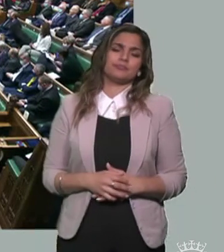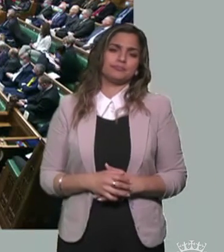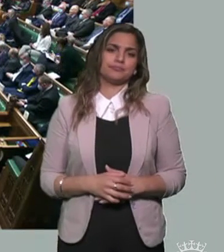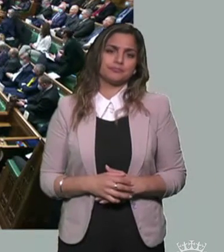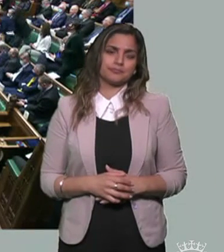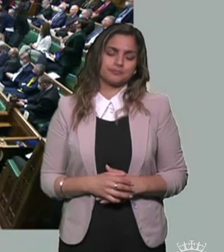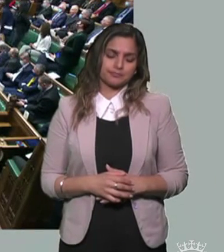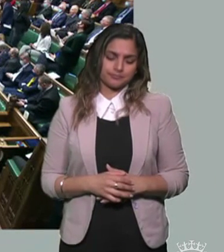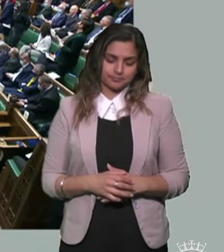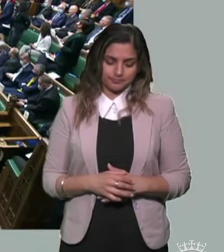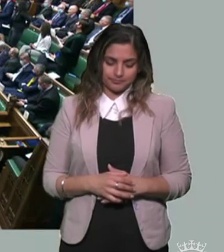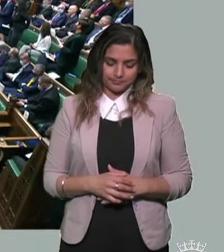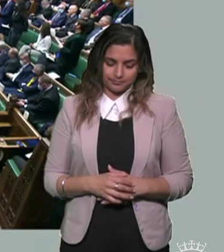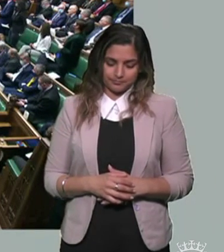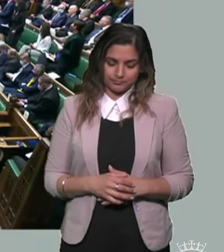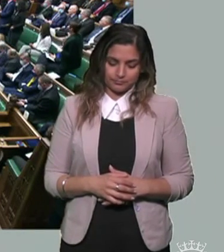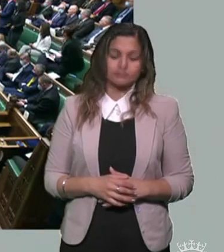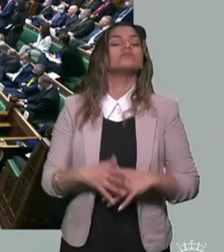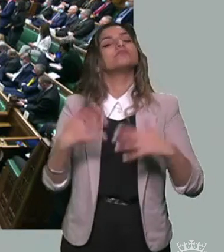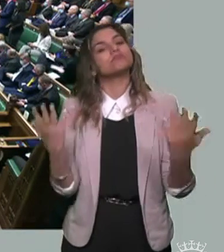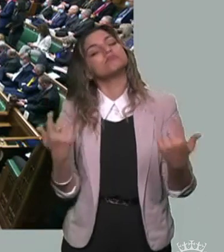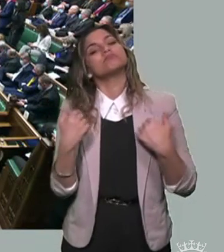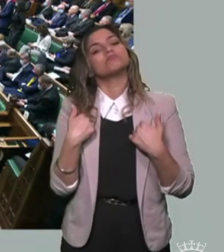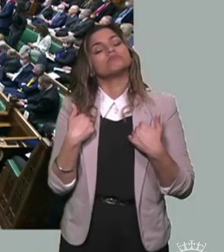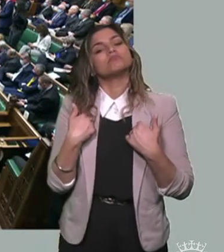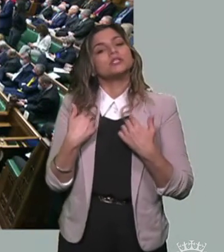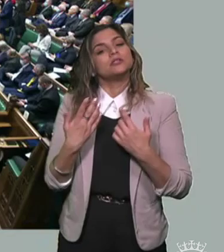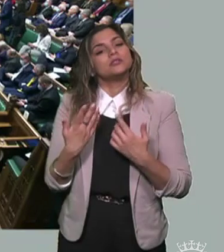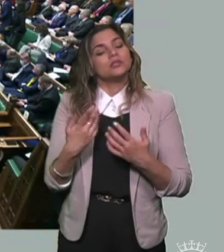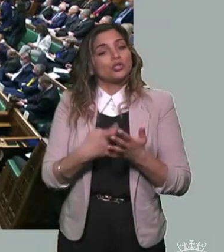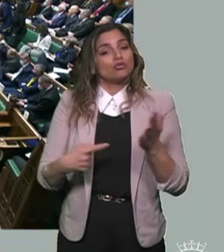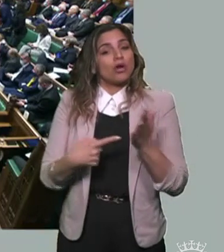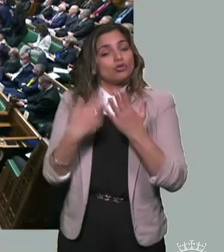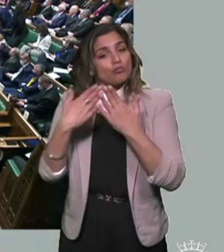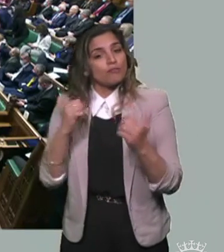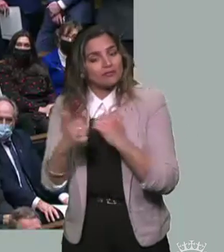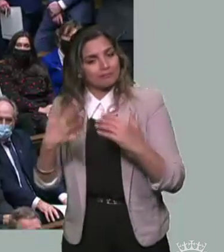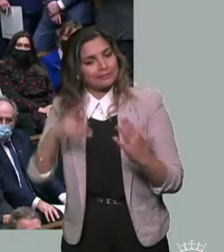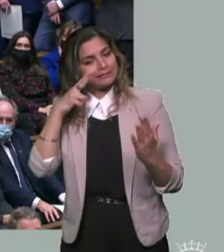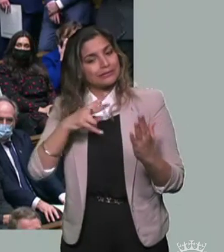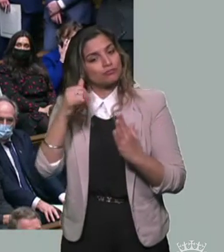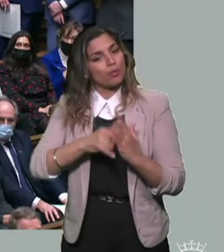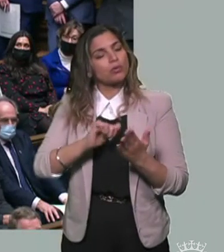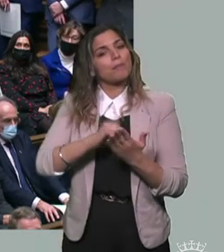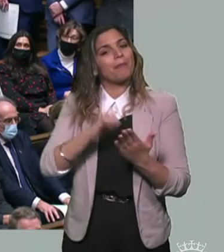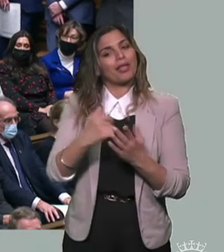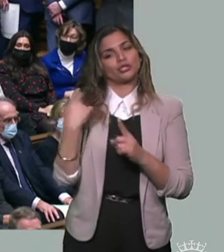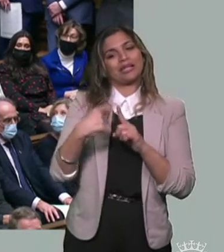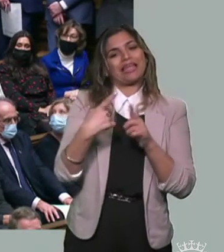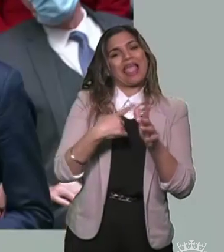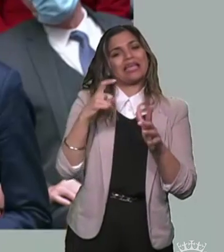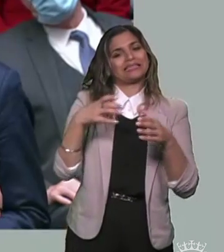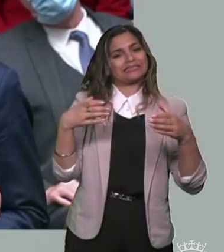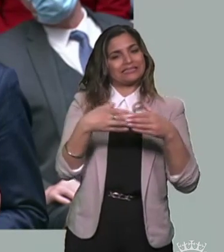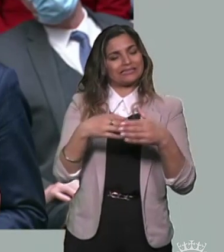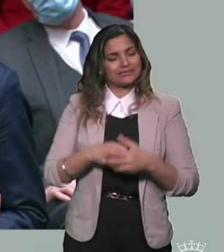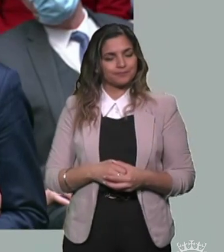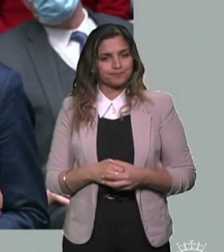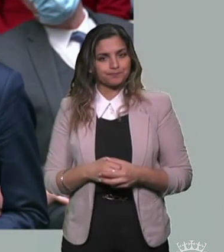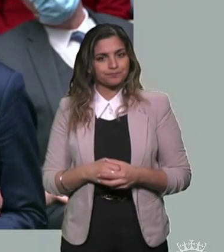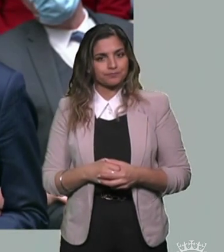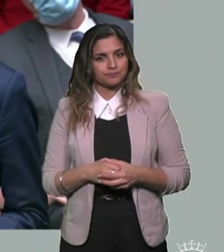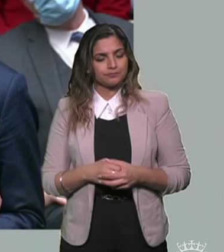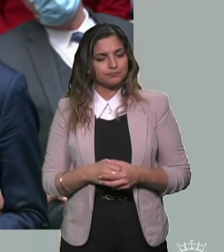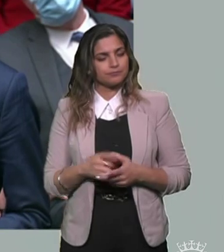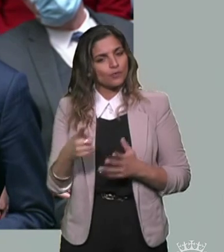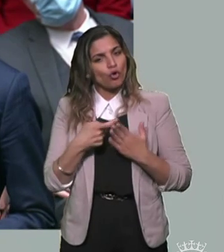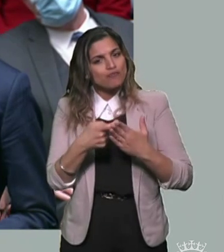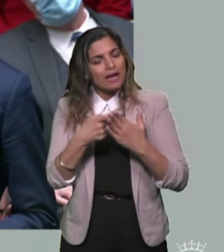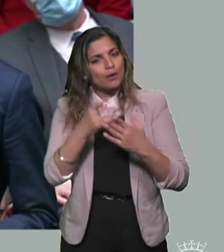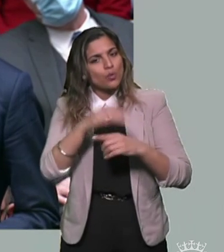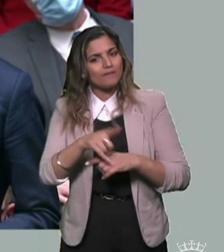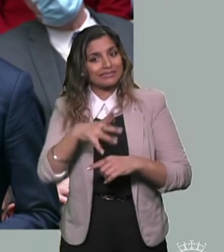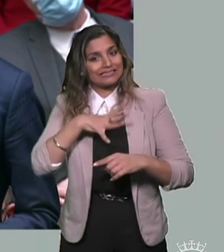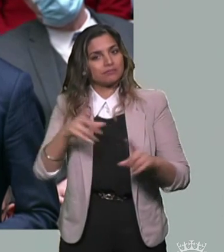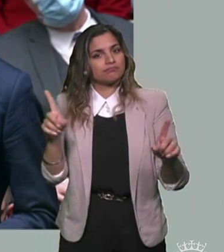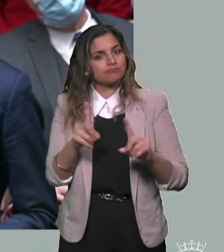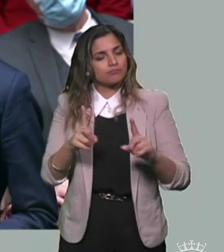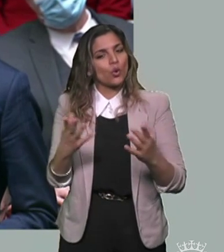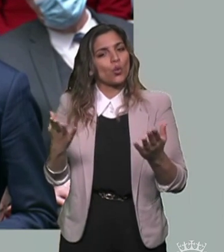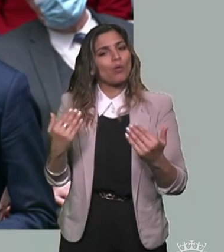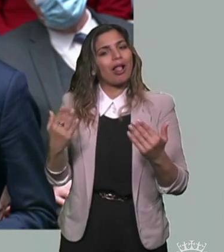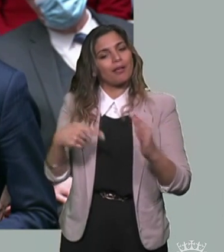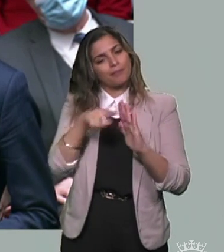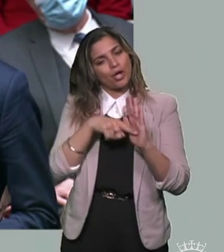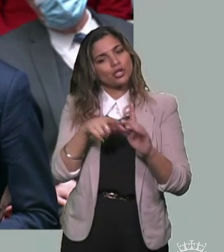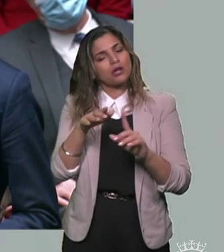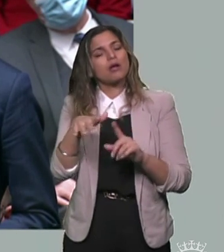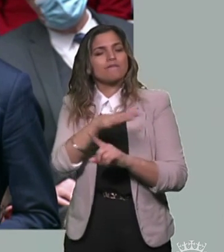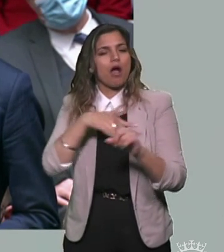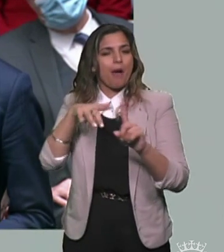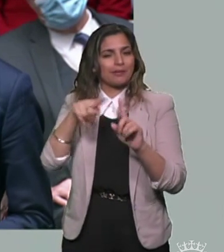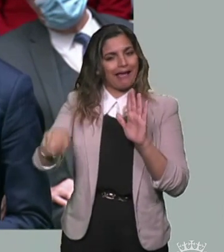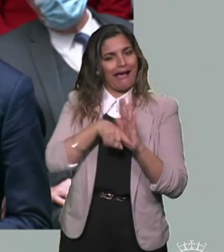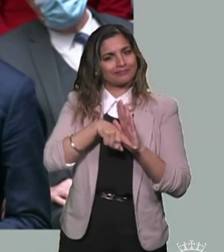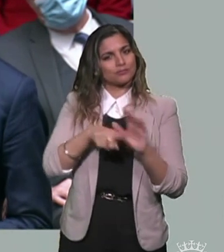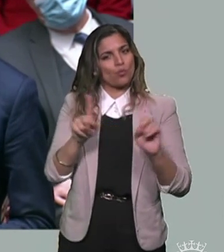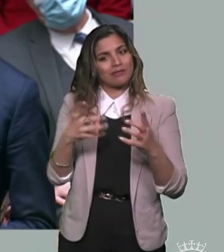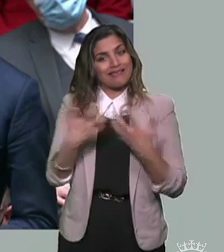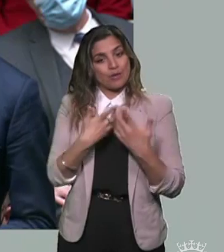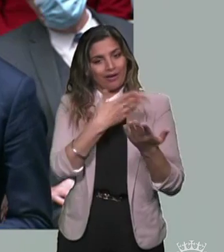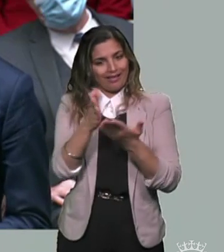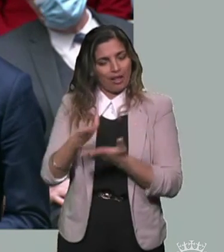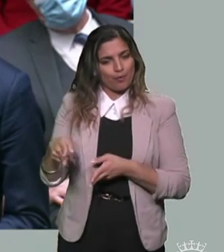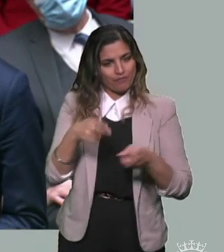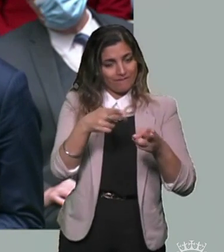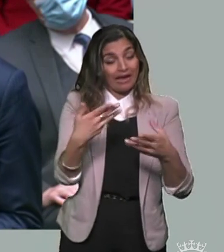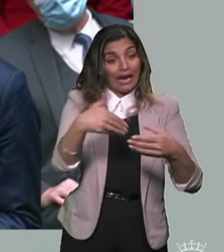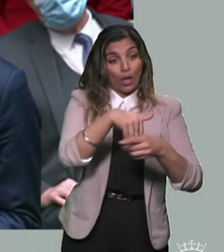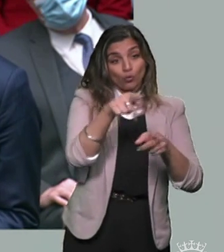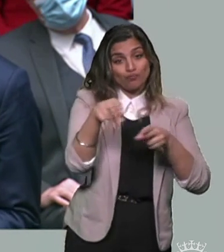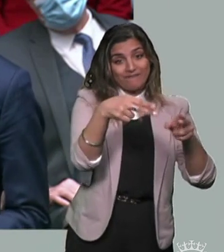7. Has my right honourable Friend the Prime Minister seen the report published earlier this month by the Environmental Audit Committee that makes recommendations about what else should be done, in addition to the welcome measures in the Environment Act 2021, to clean up all our rivers, including the River Wye?